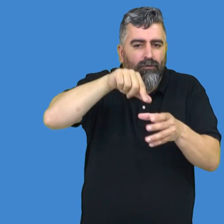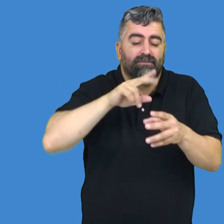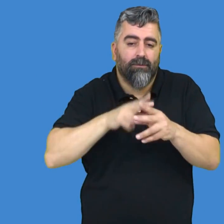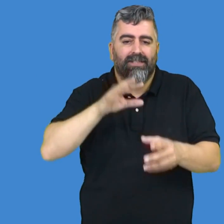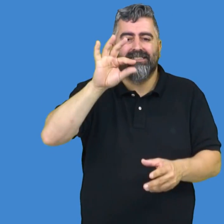nombre